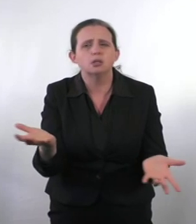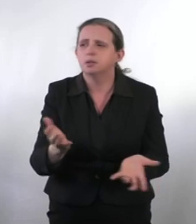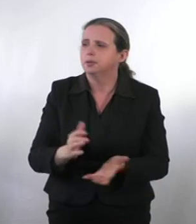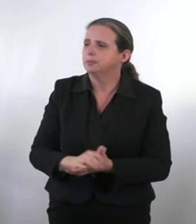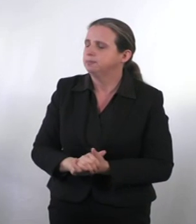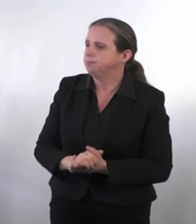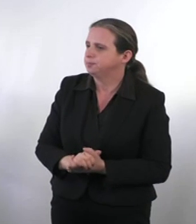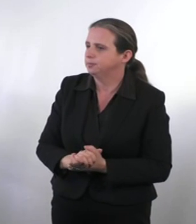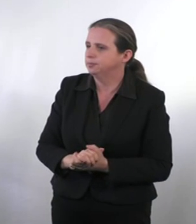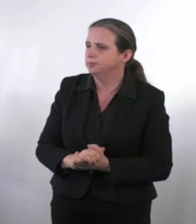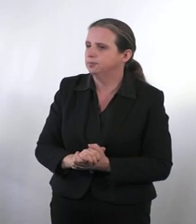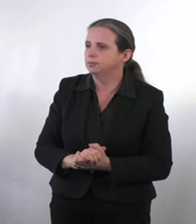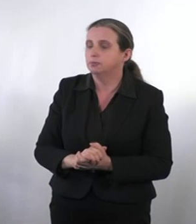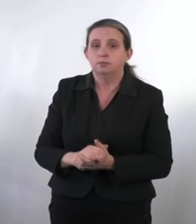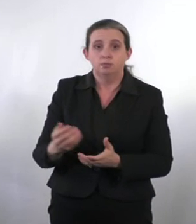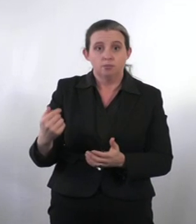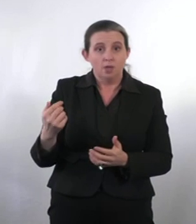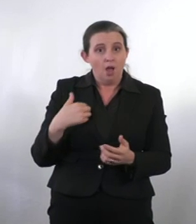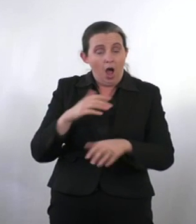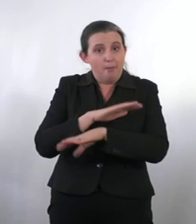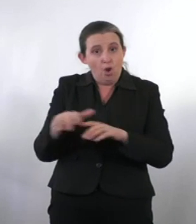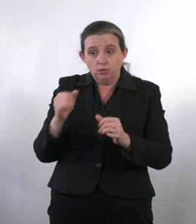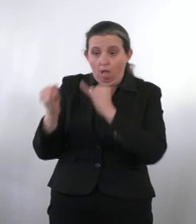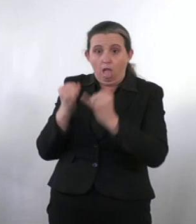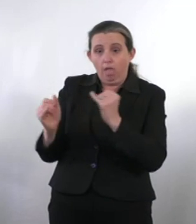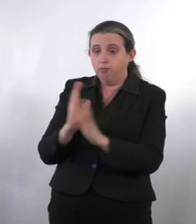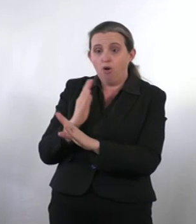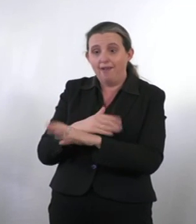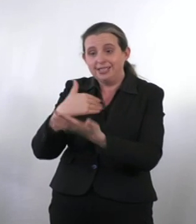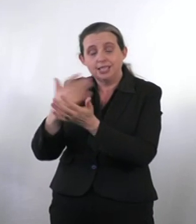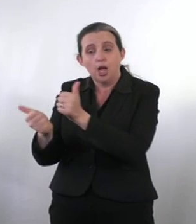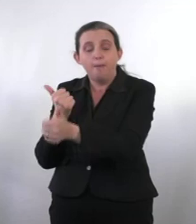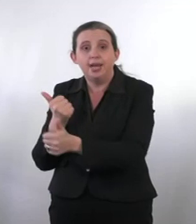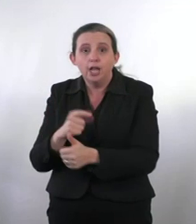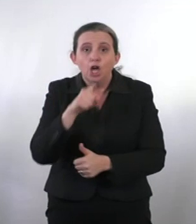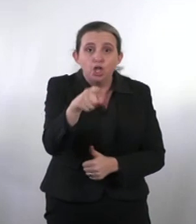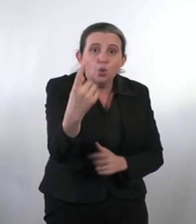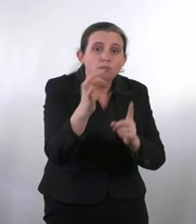No one is knocking the private sector; the Government are knocking the taxpayer, and that is not trivial.